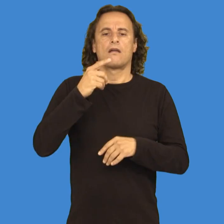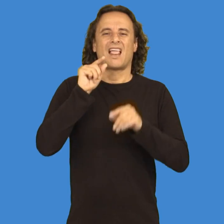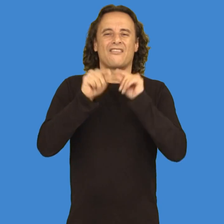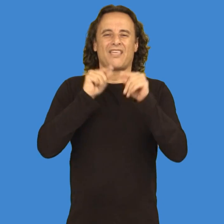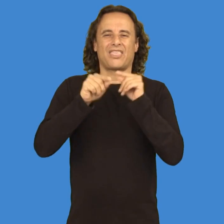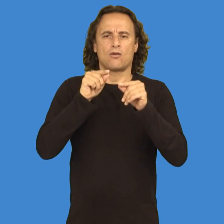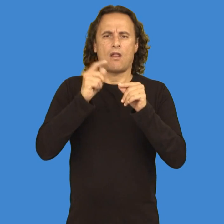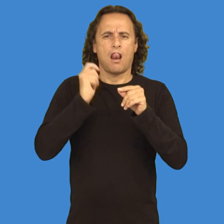virus